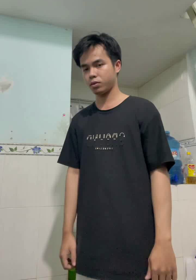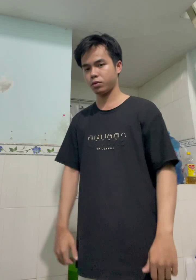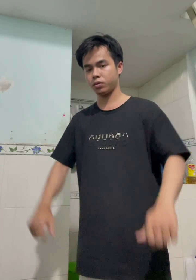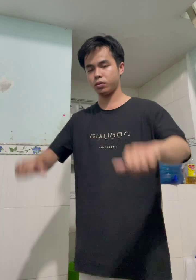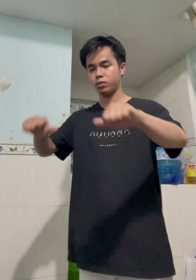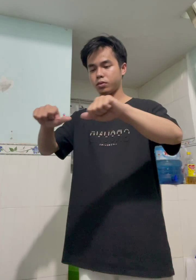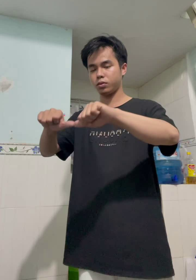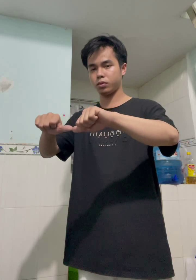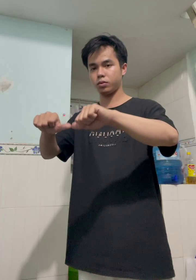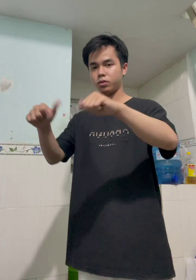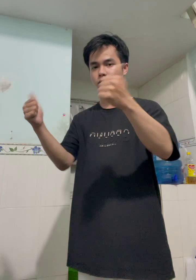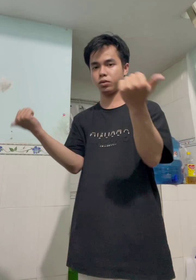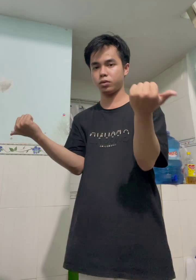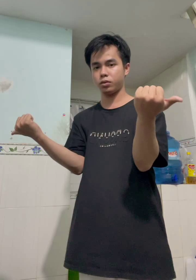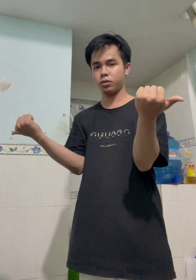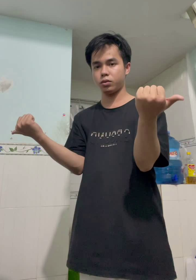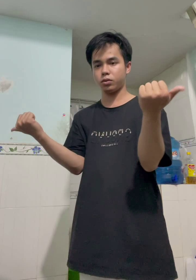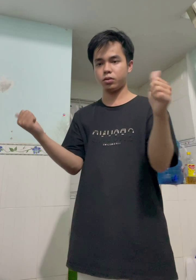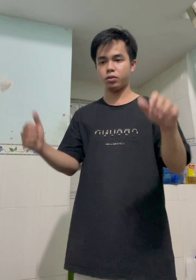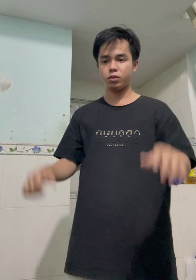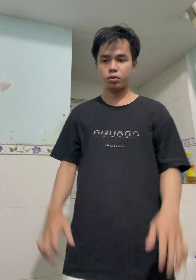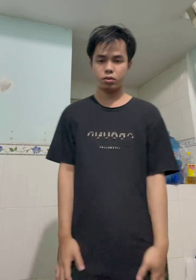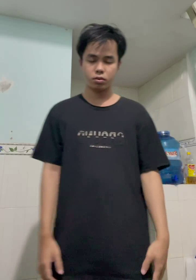o dau